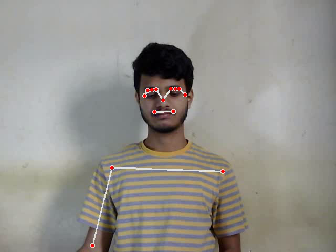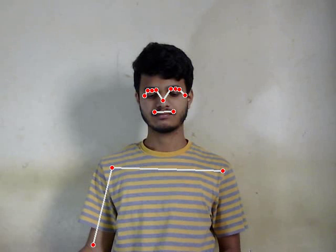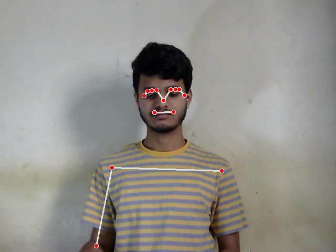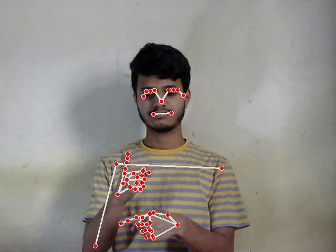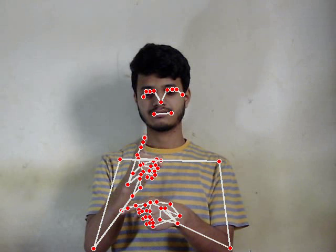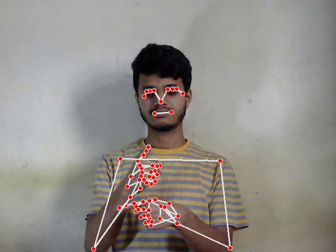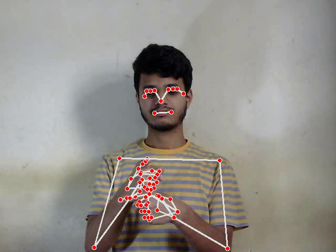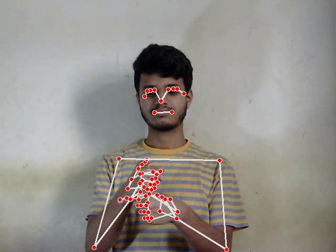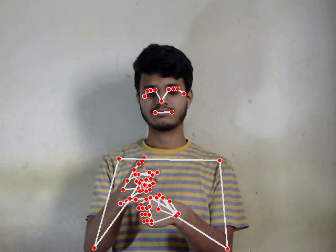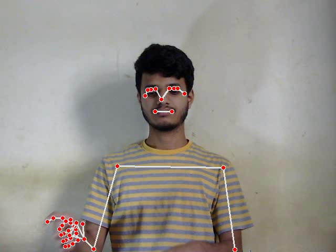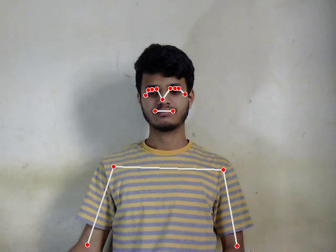right